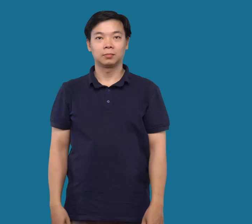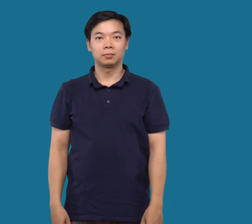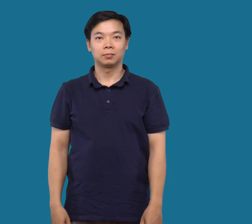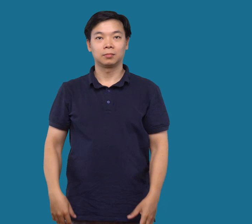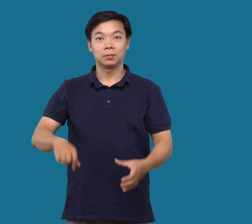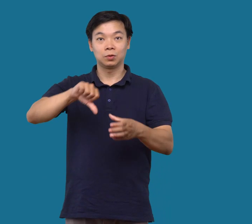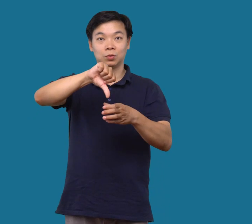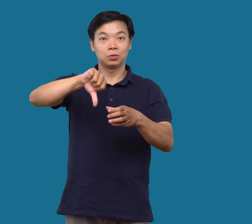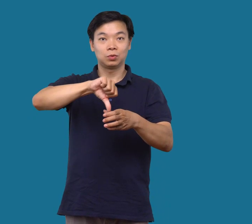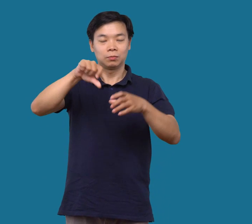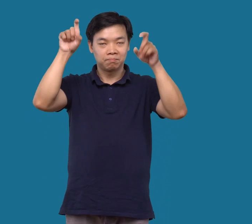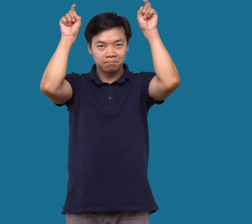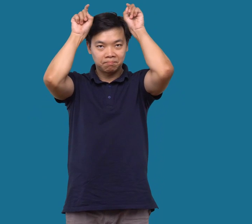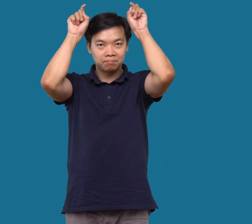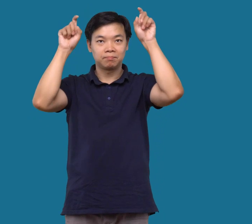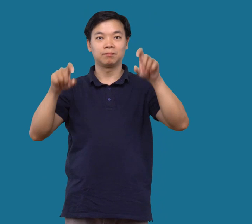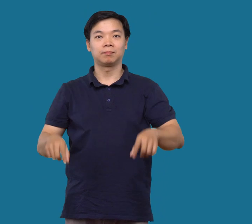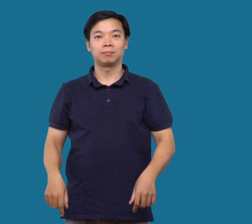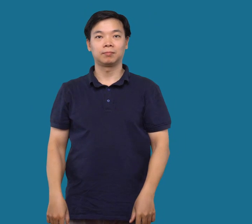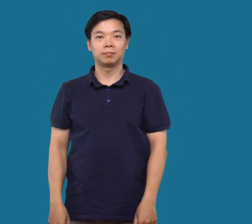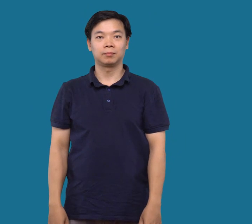sữa bò